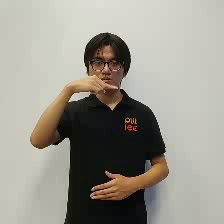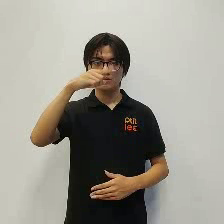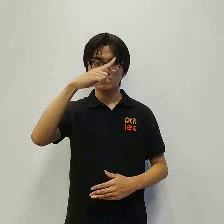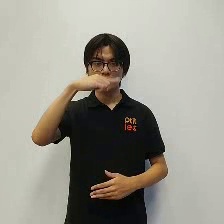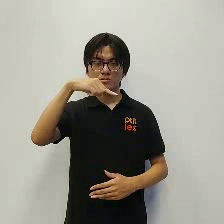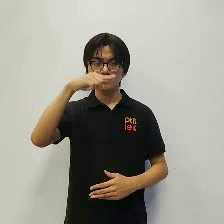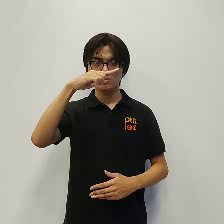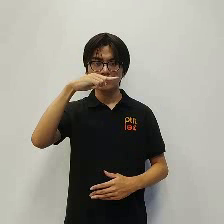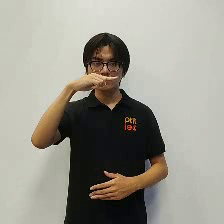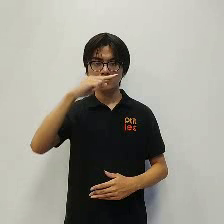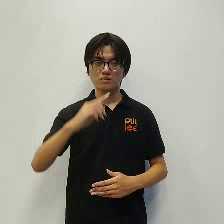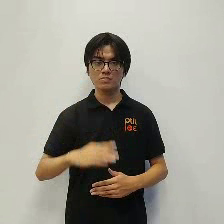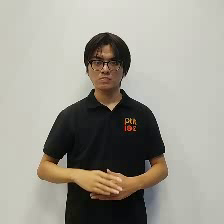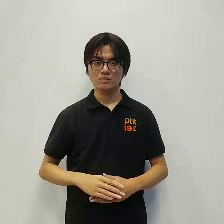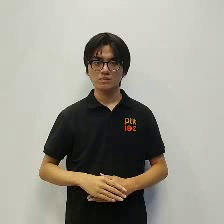Nói